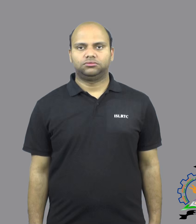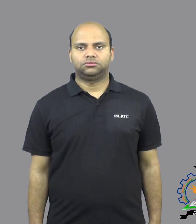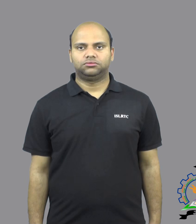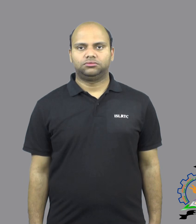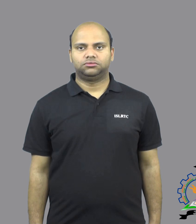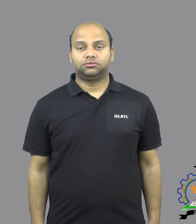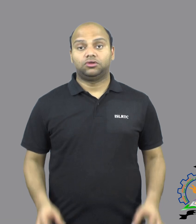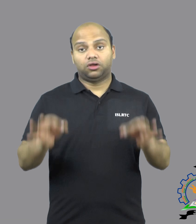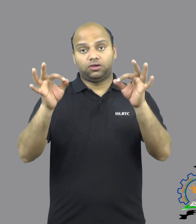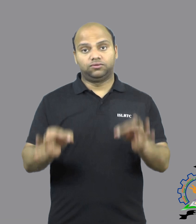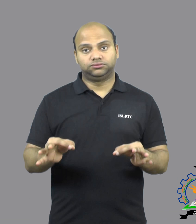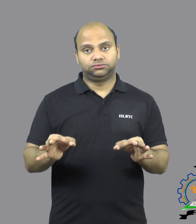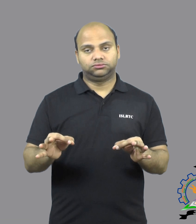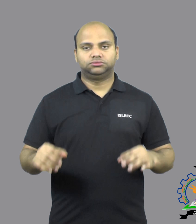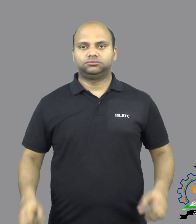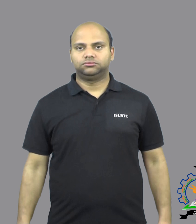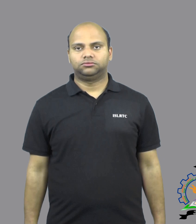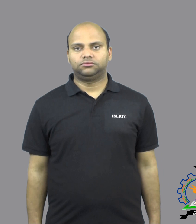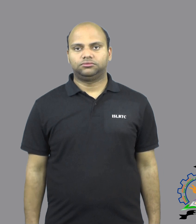Official